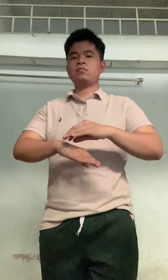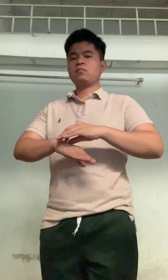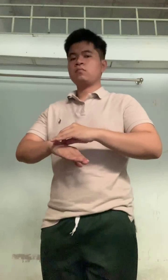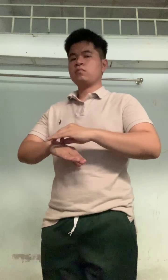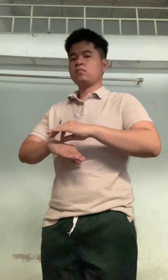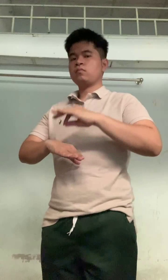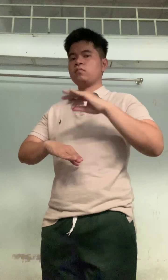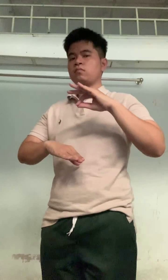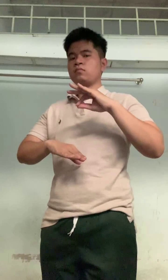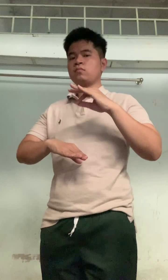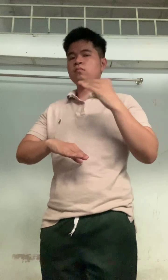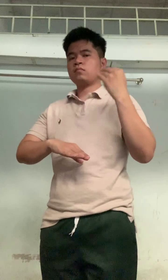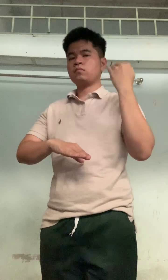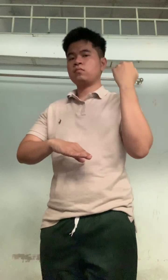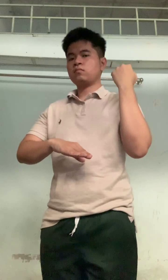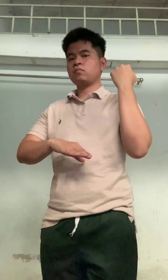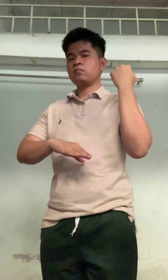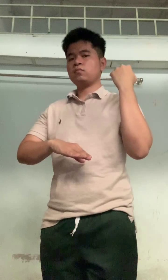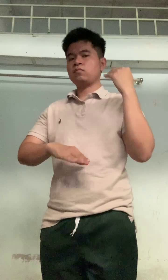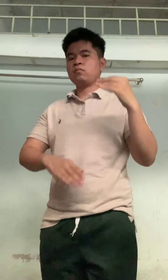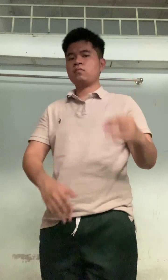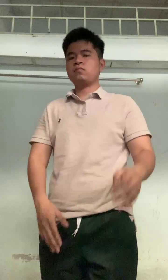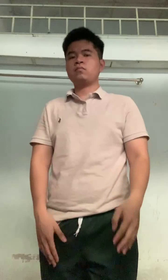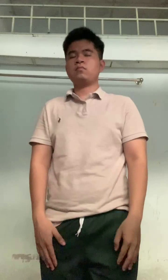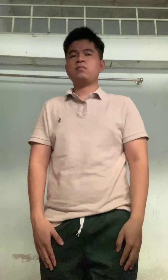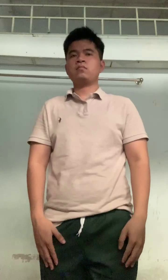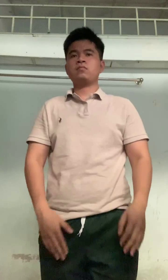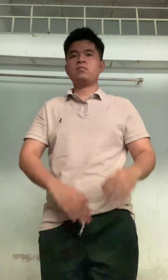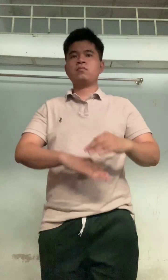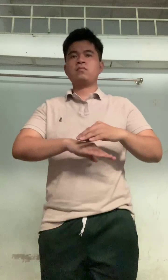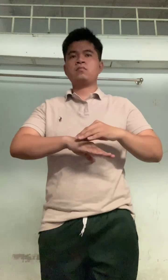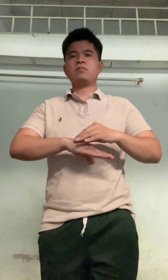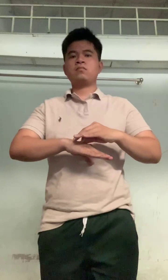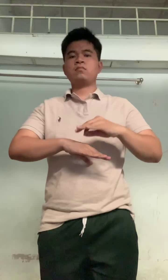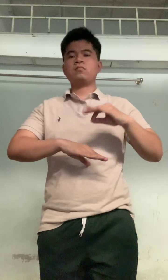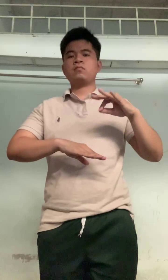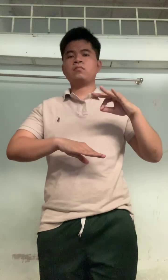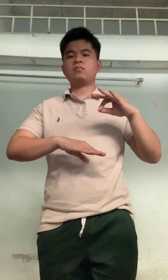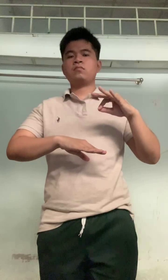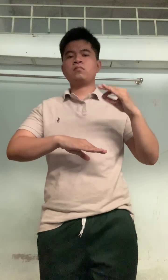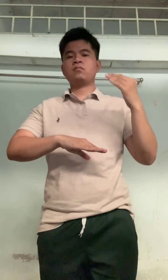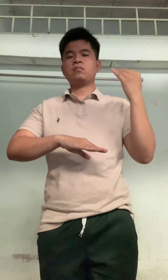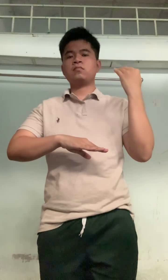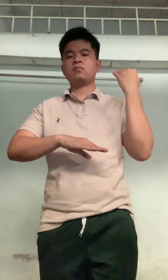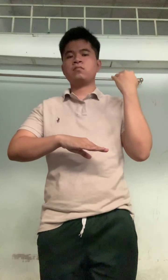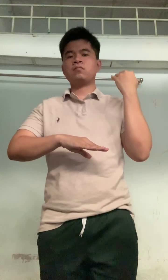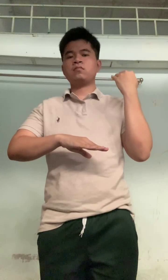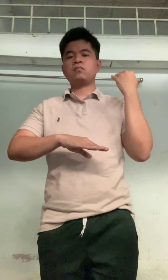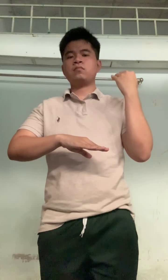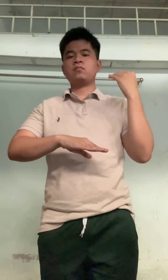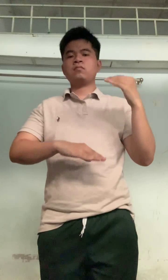tuan truoc